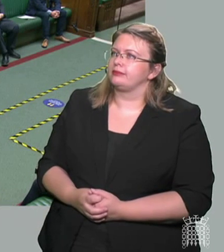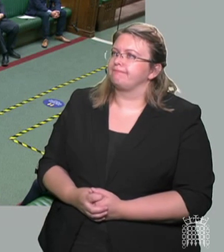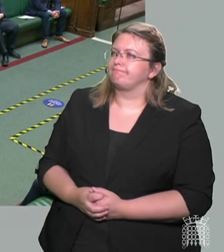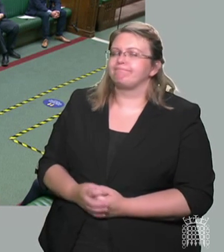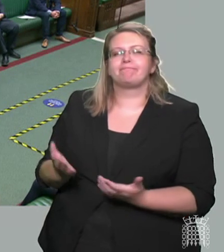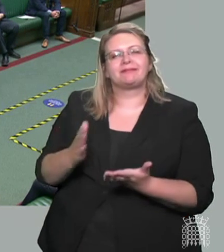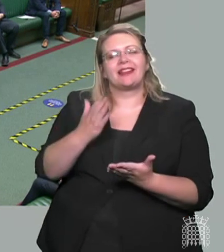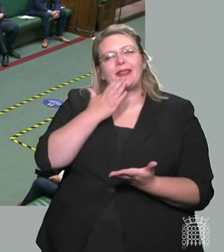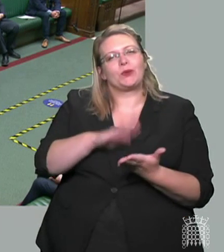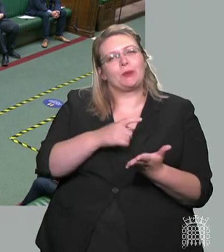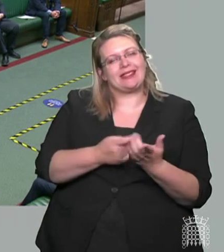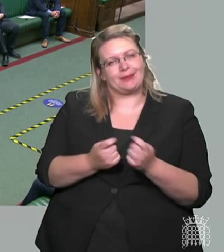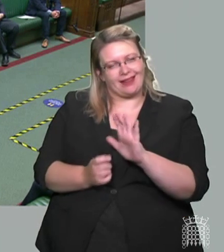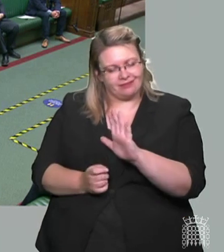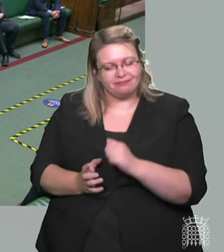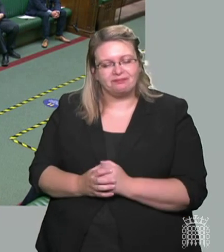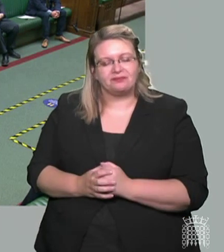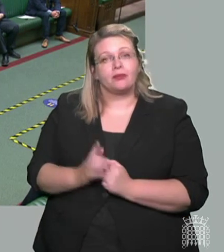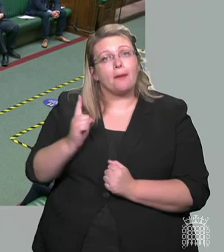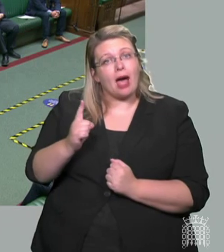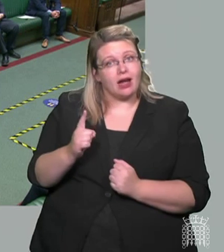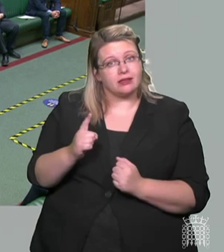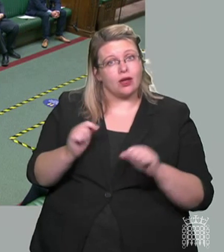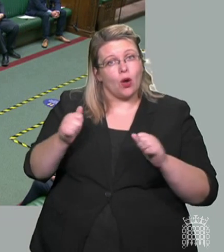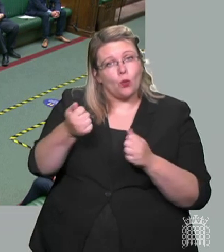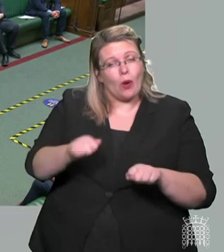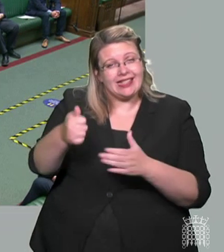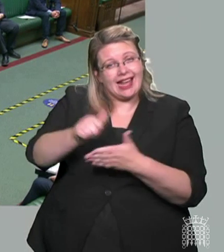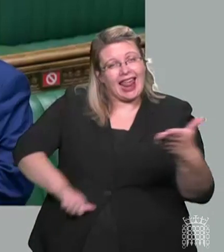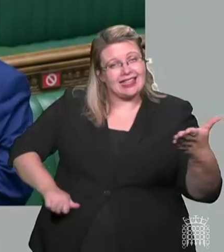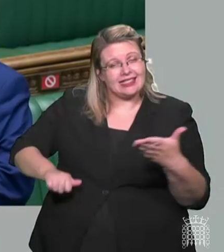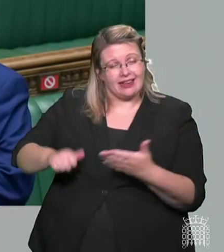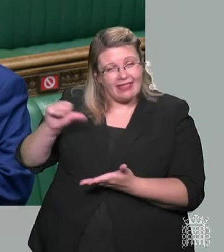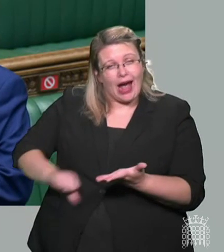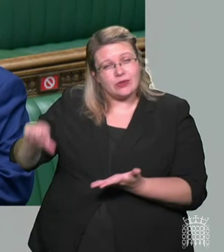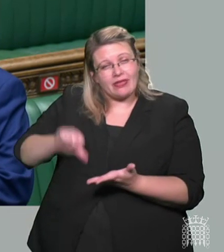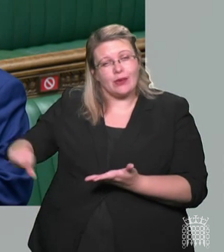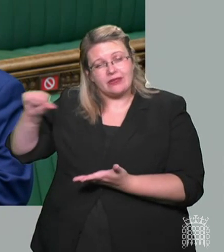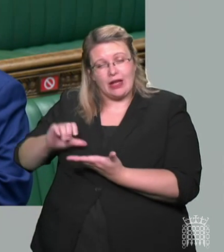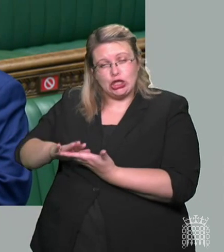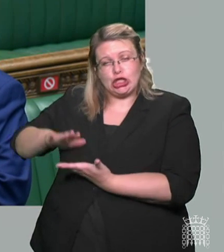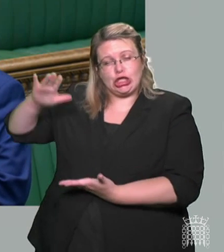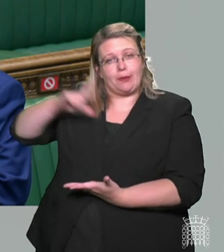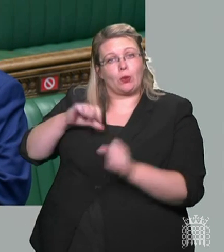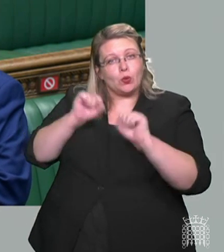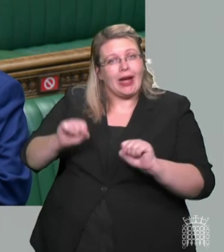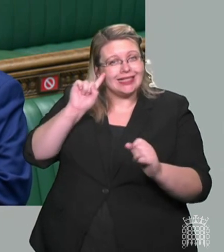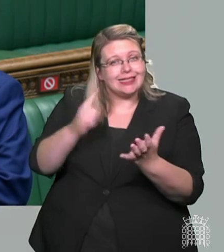The issue is that there is a backlog of hundreds of thousands of cases because of delays on decisions.